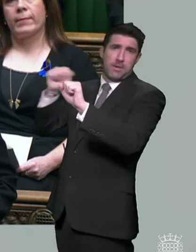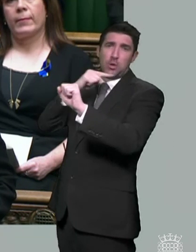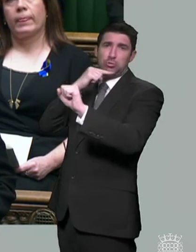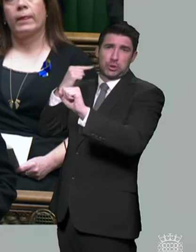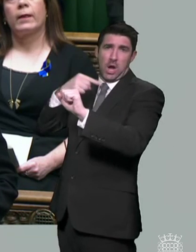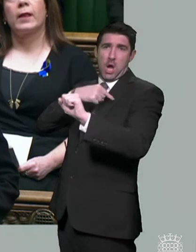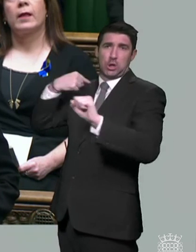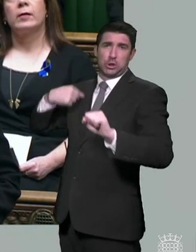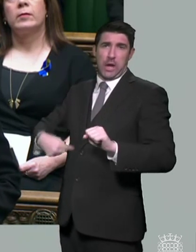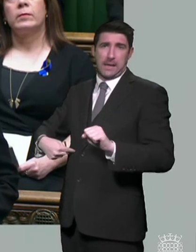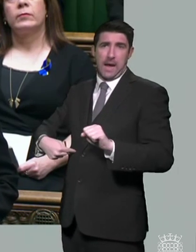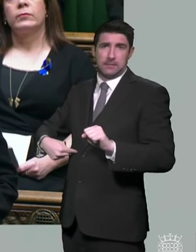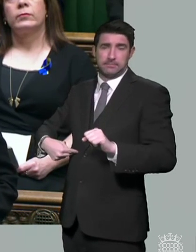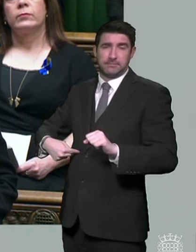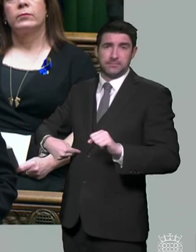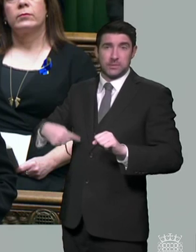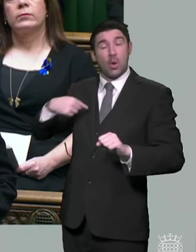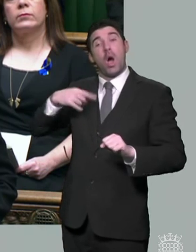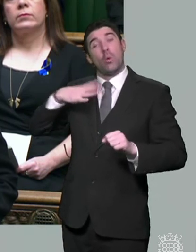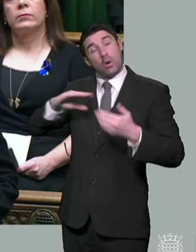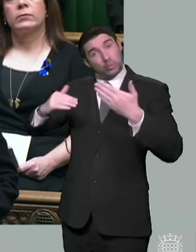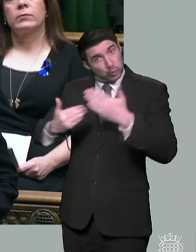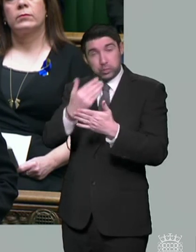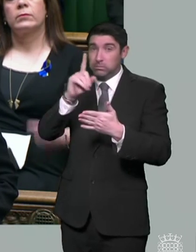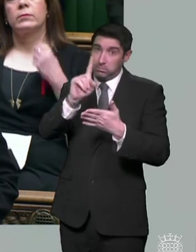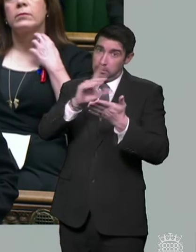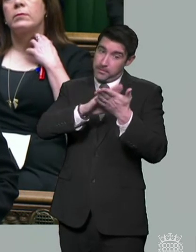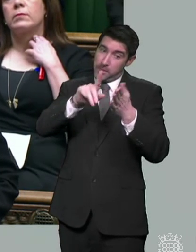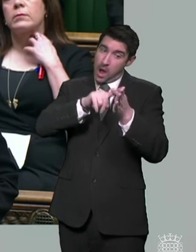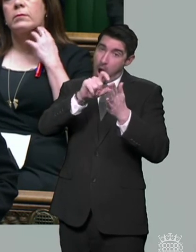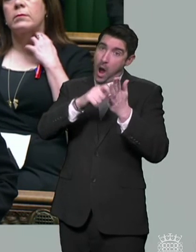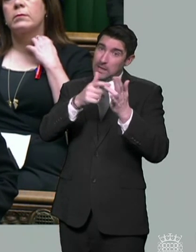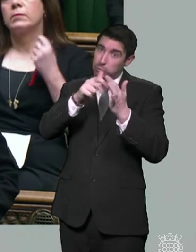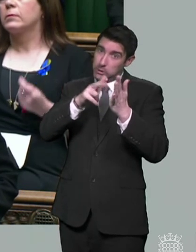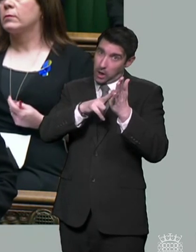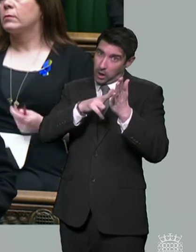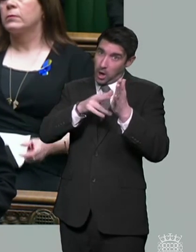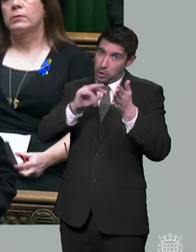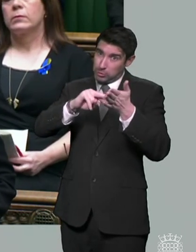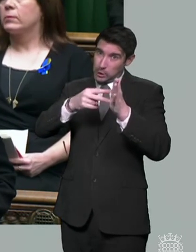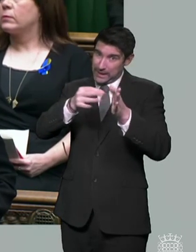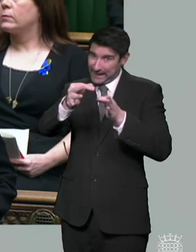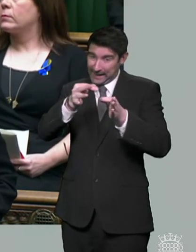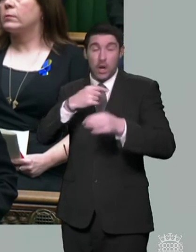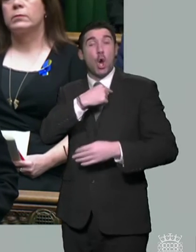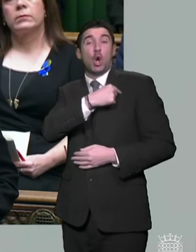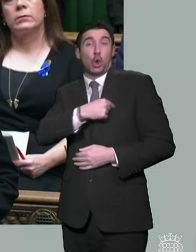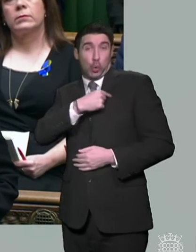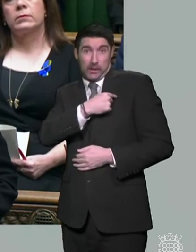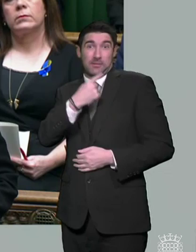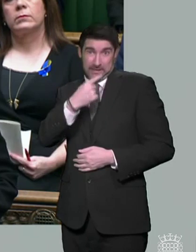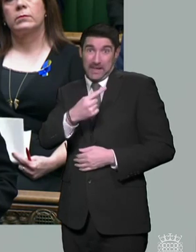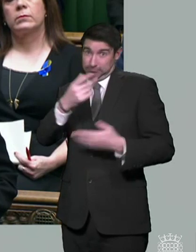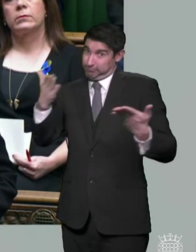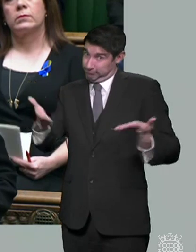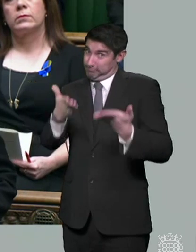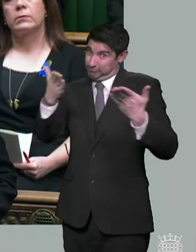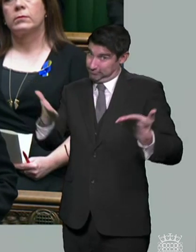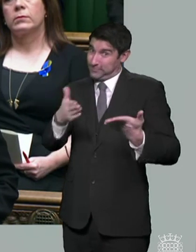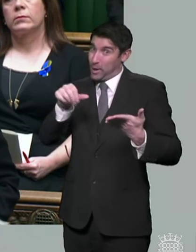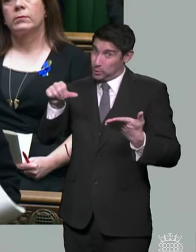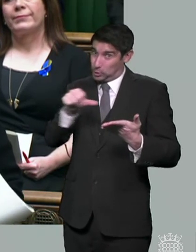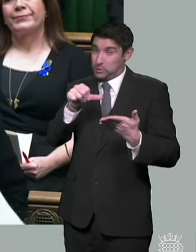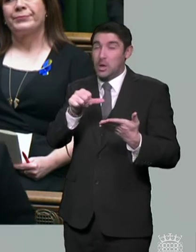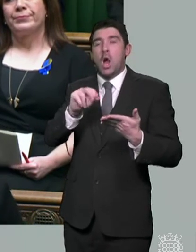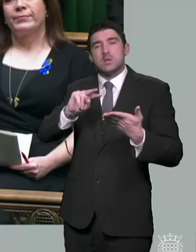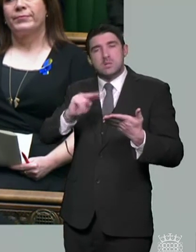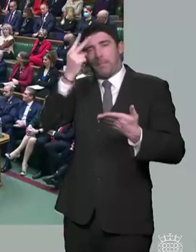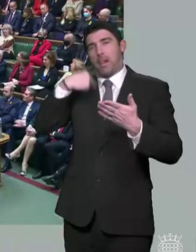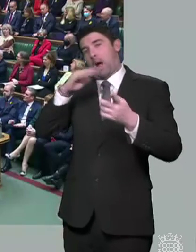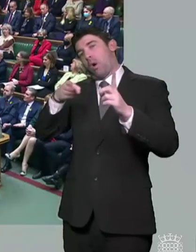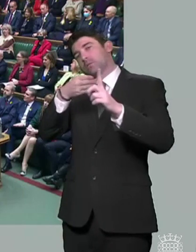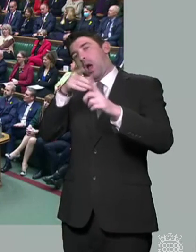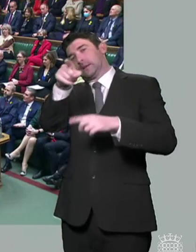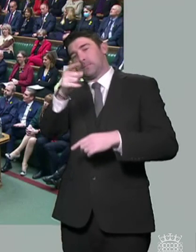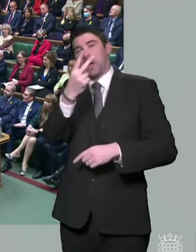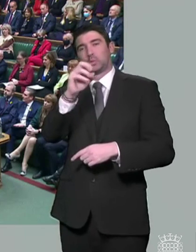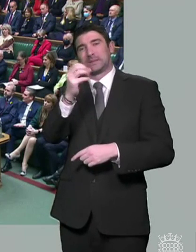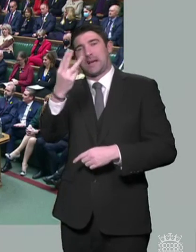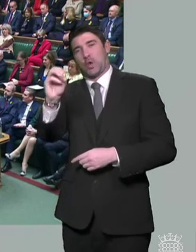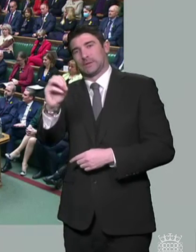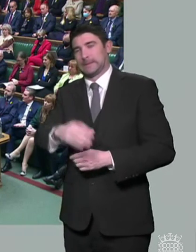Specifically, will he commit to the real hydrogen strategy that both industry and trade unions such as the GMB are calling for by doubling the hydrogen production target for 2030 ?